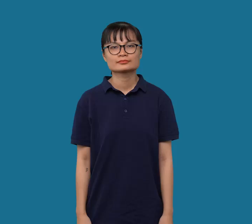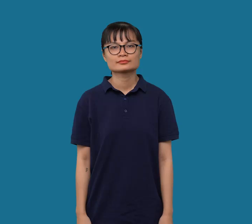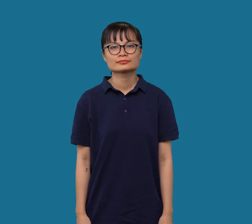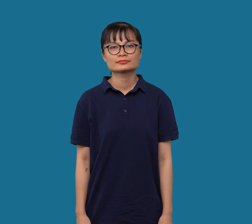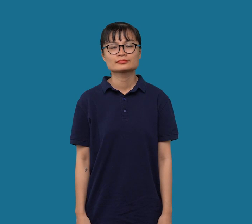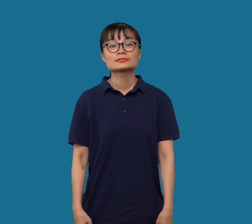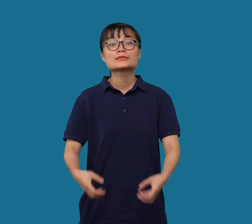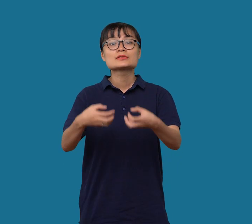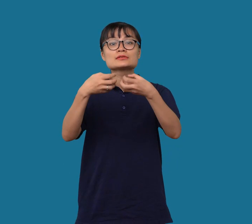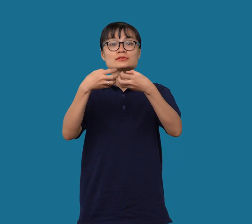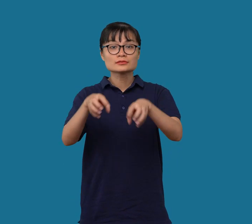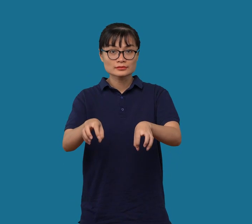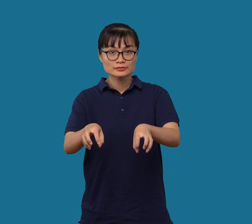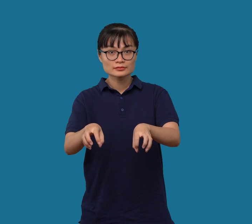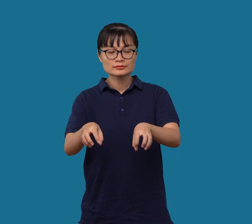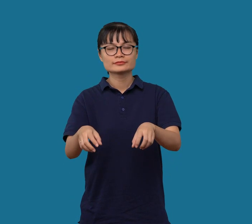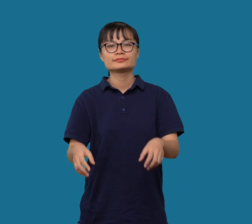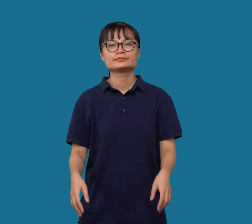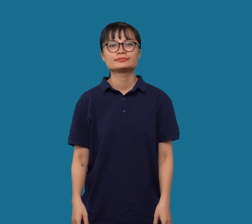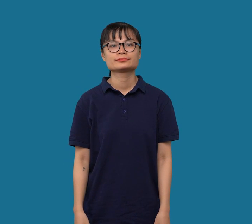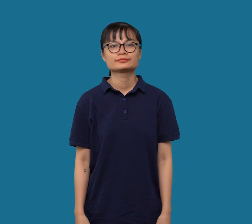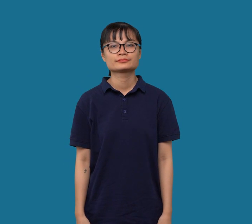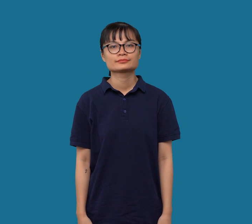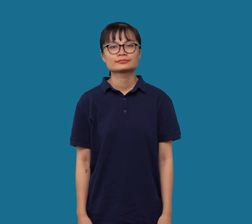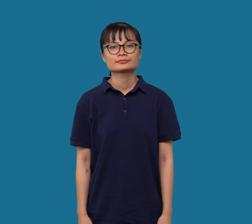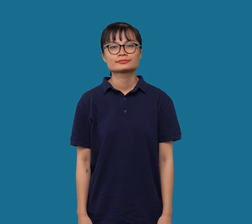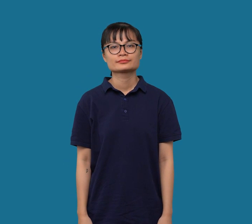trứng